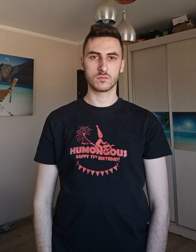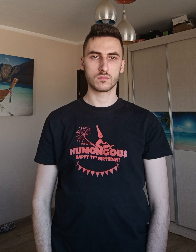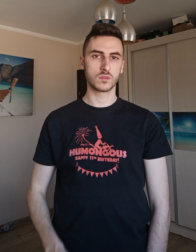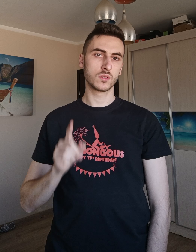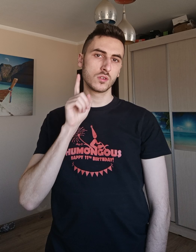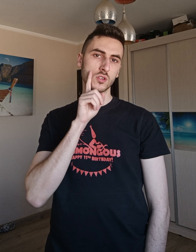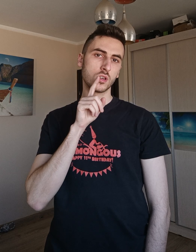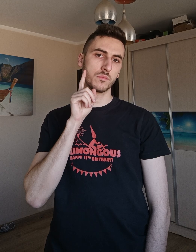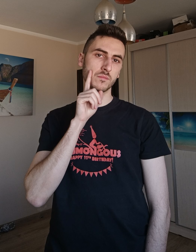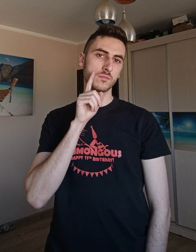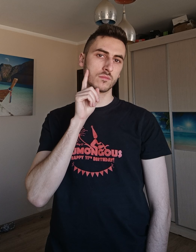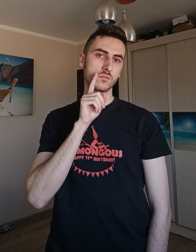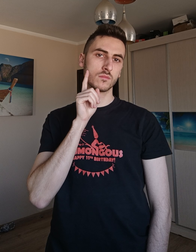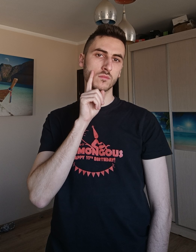שם